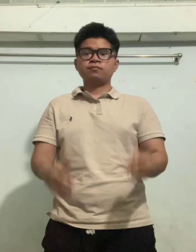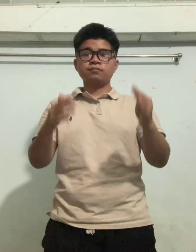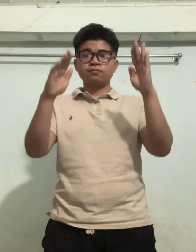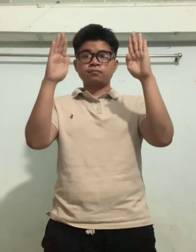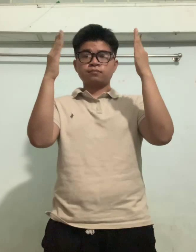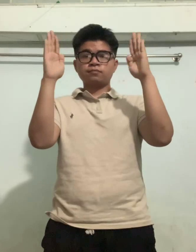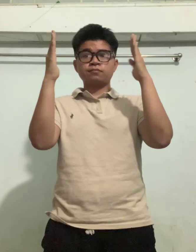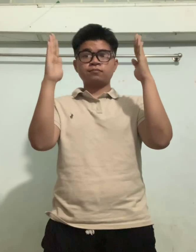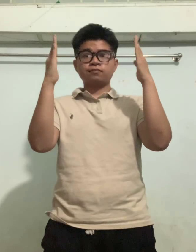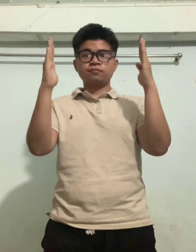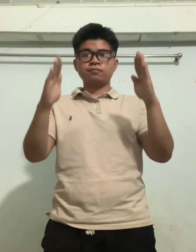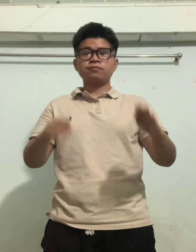vo tay